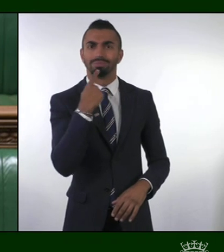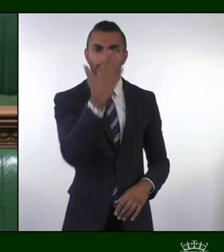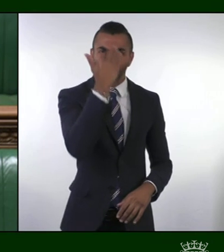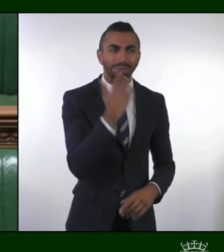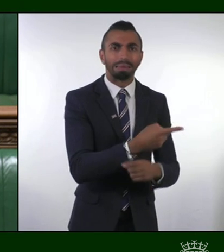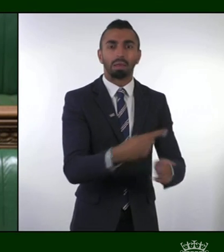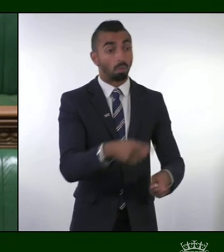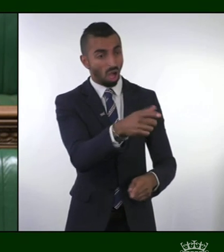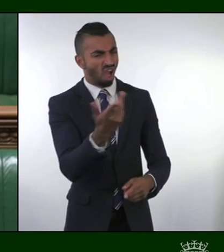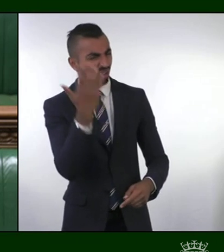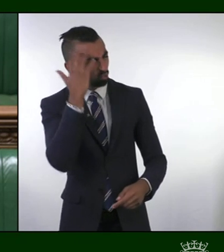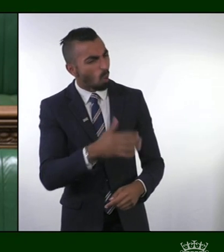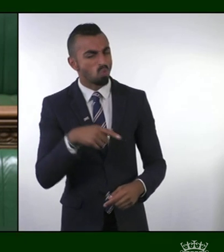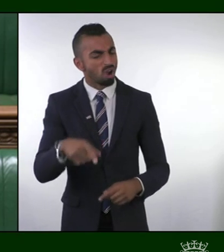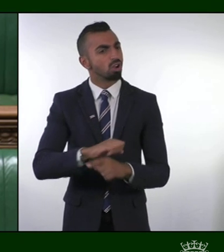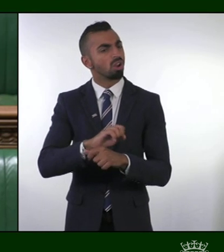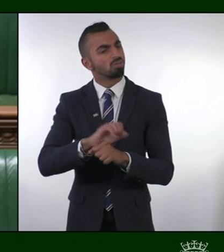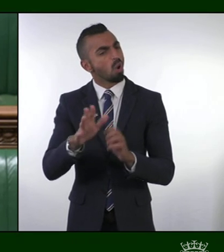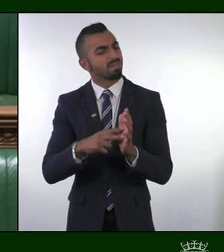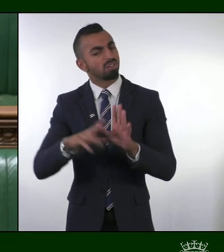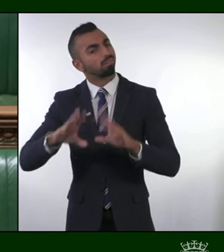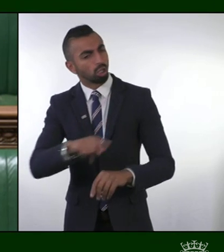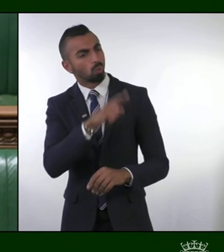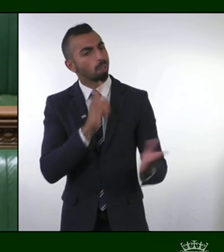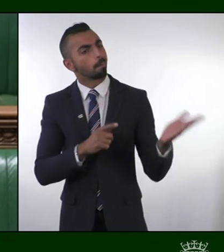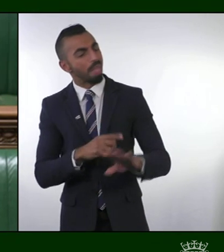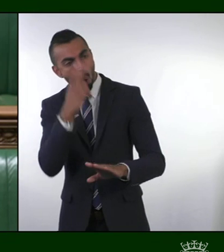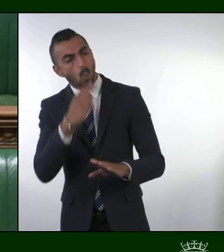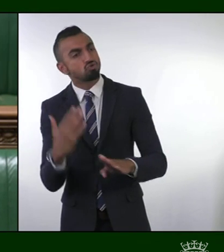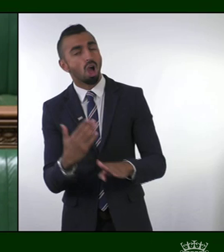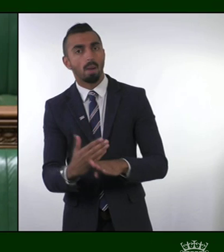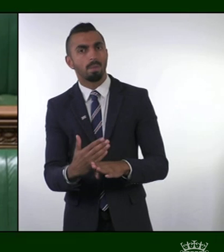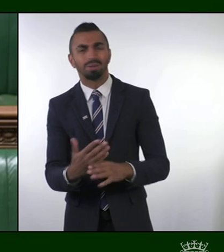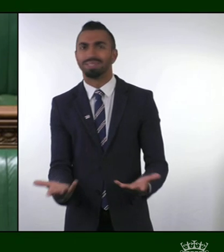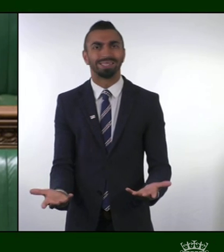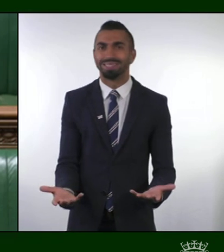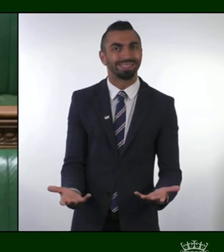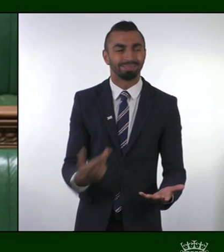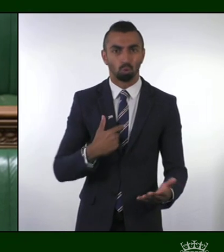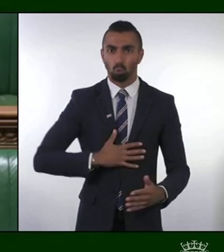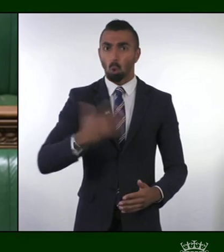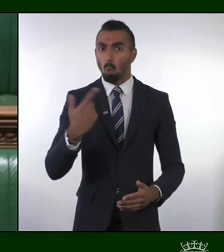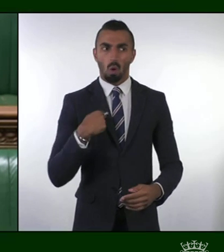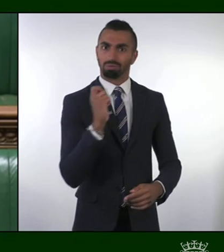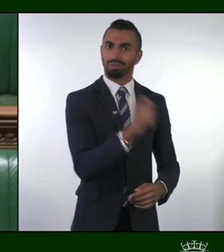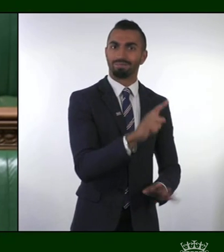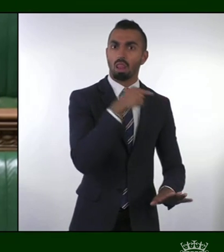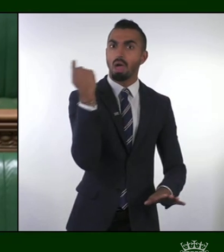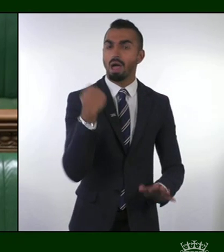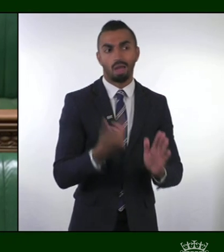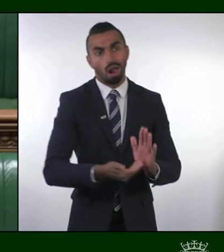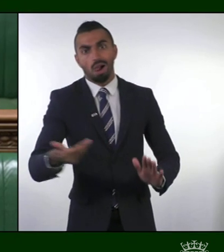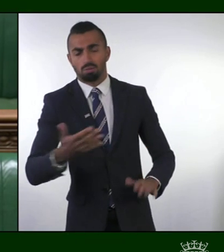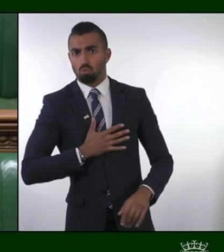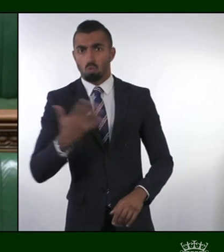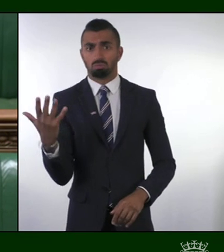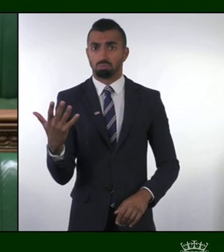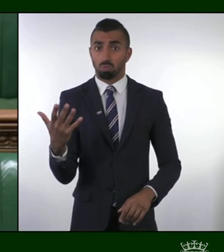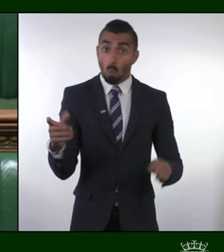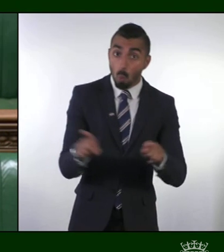The longer people are on furlough, the more likely it is that their skills will fade, and they will find it harder to get new opportunities.